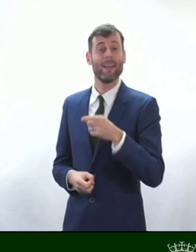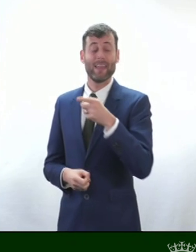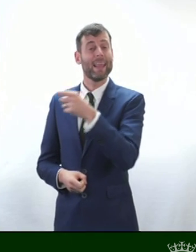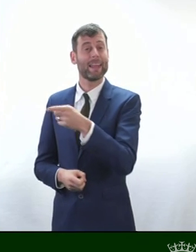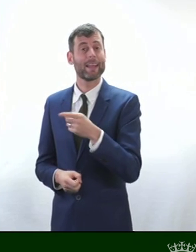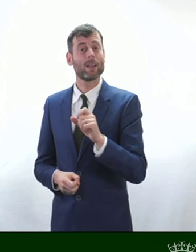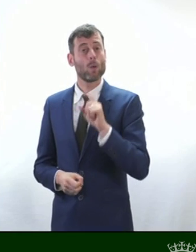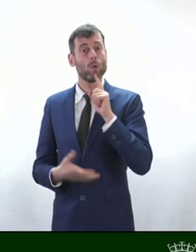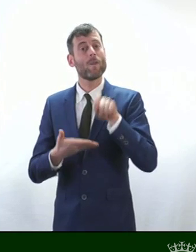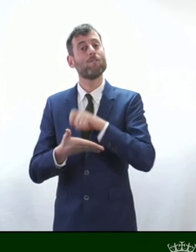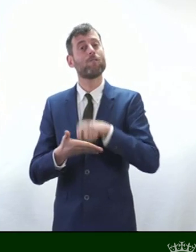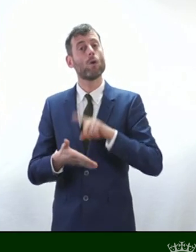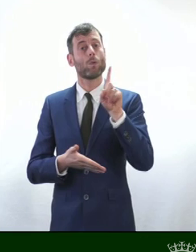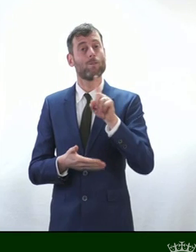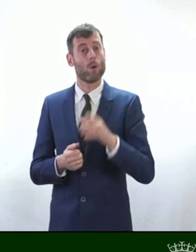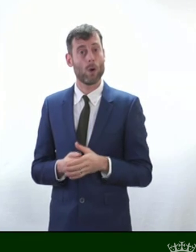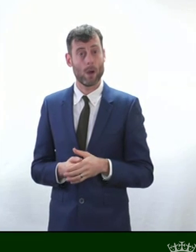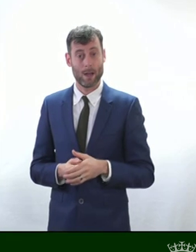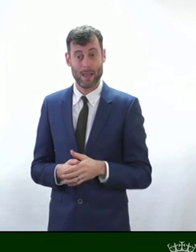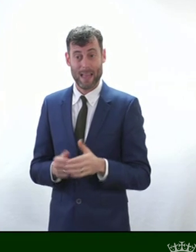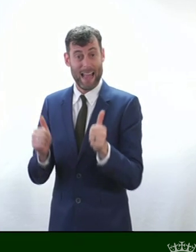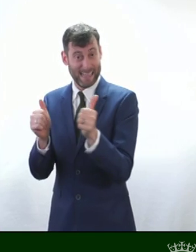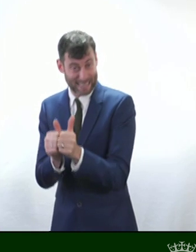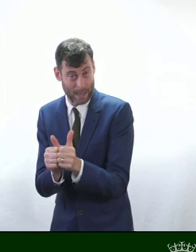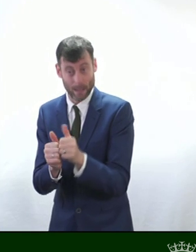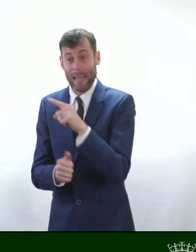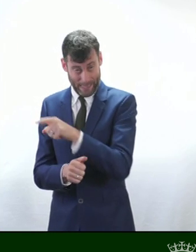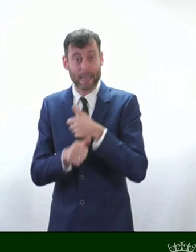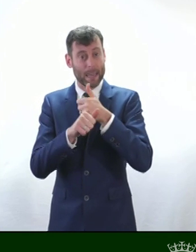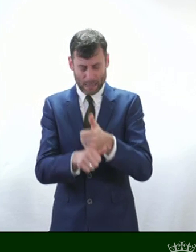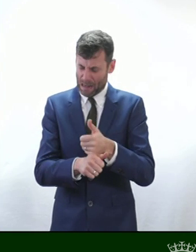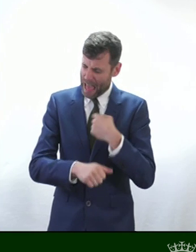and learned Gentleman would vote for a deal rather than not. Did my Back-Bench colleagues get that impression?